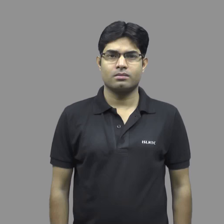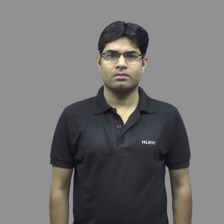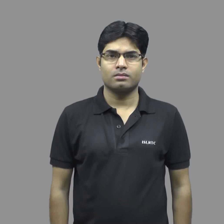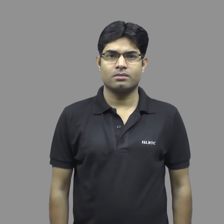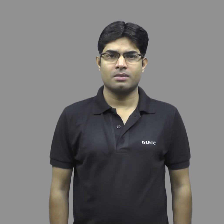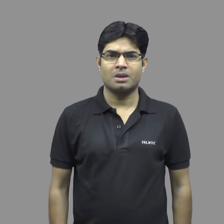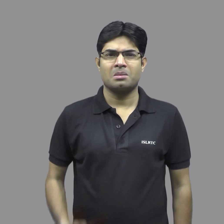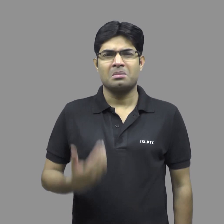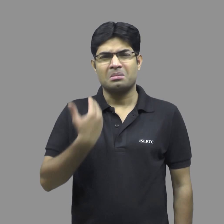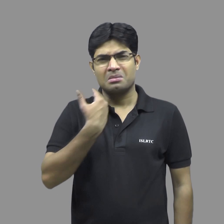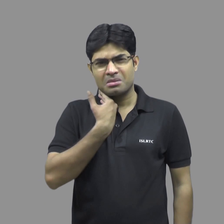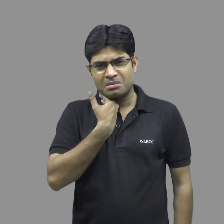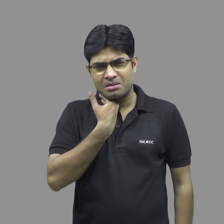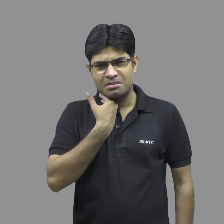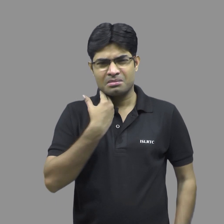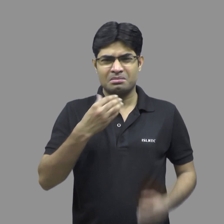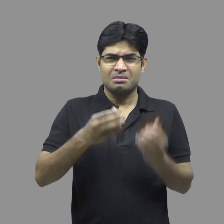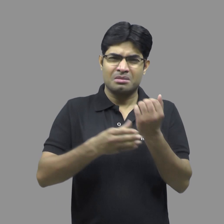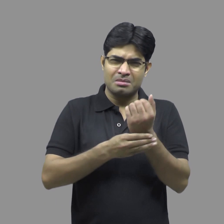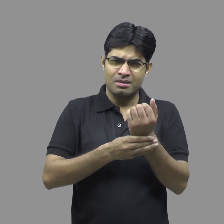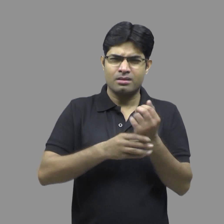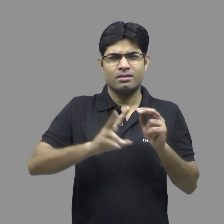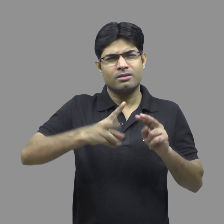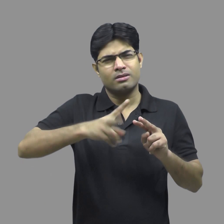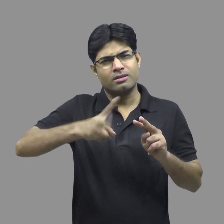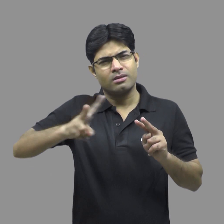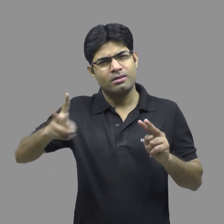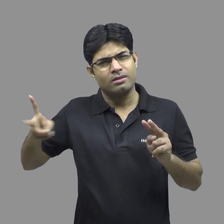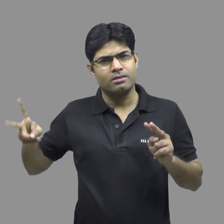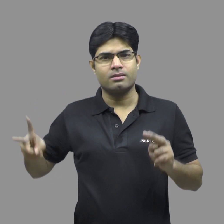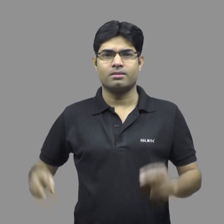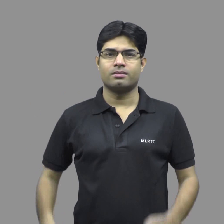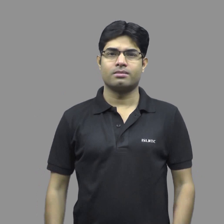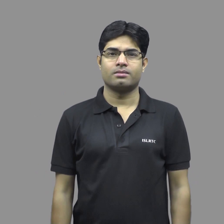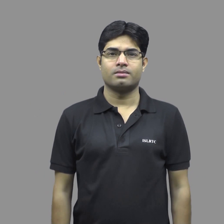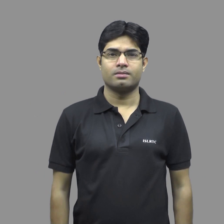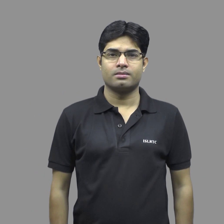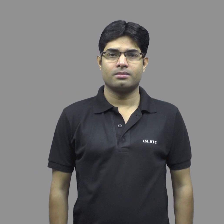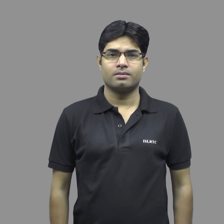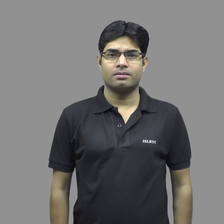Disease